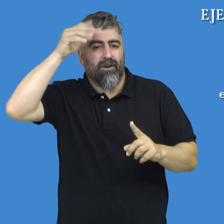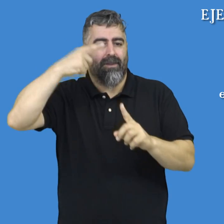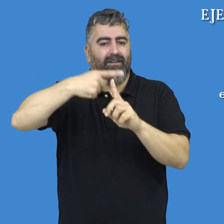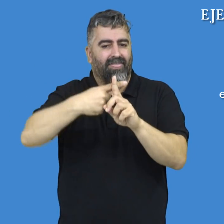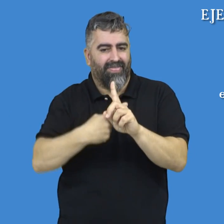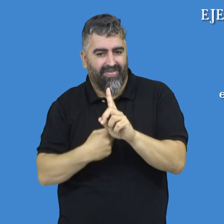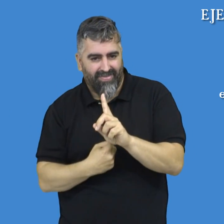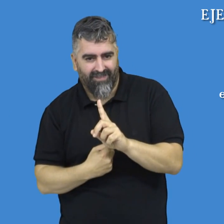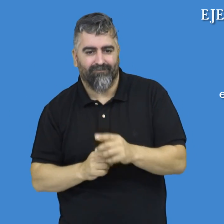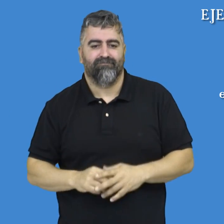nivel bajar